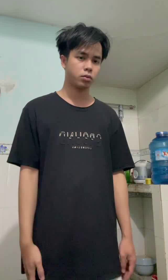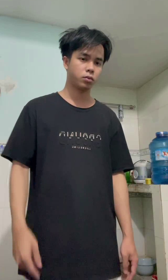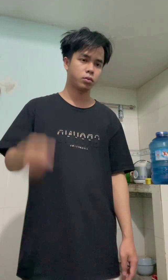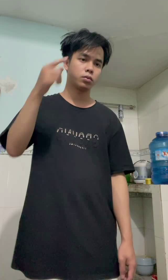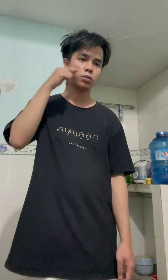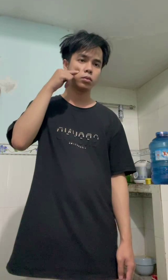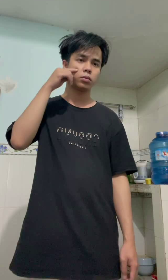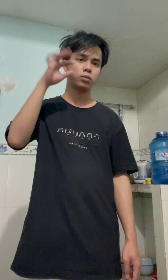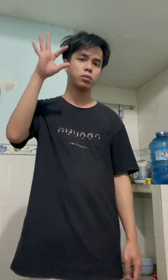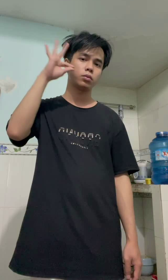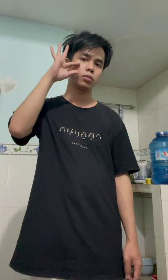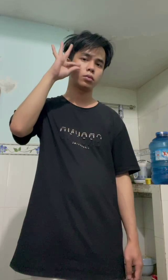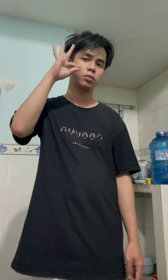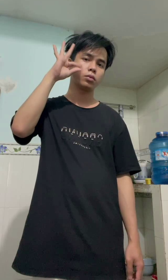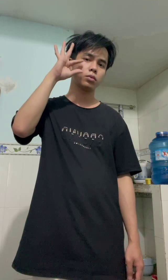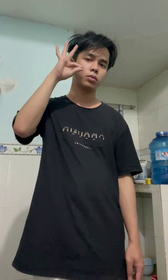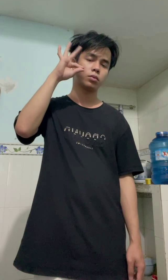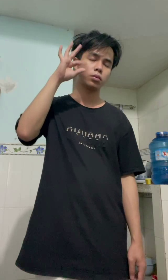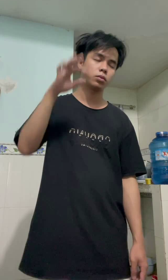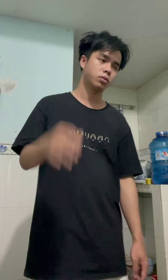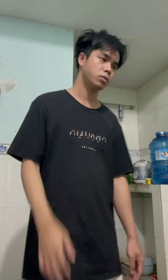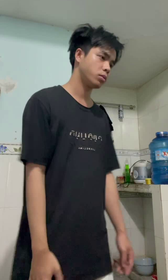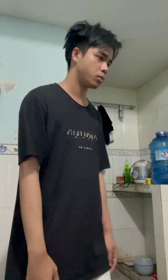lam quen